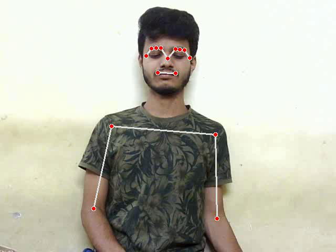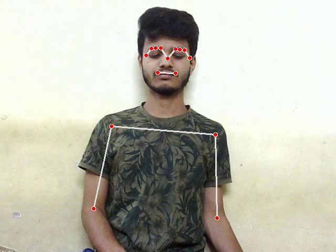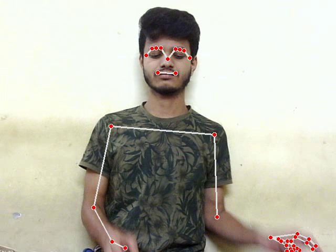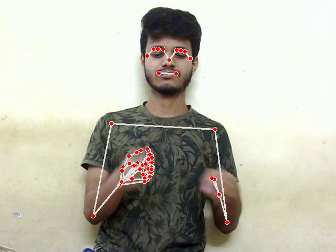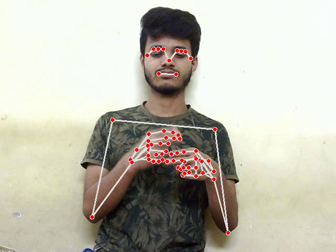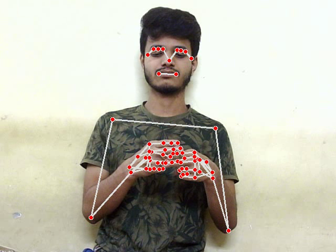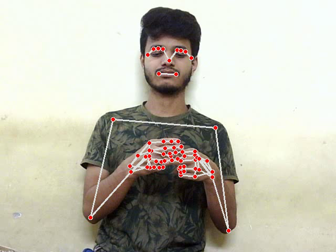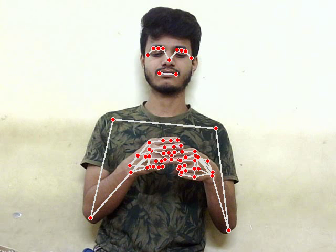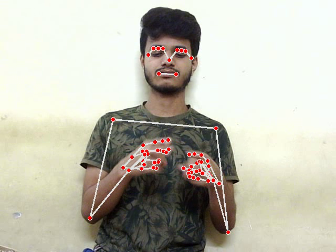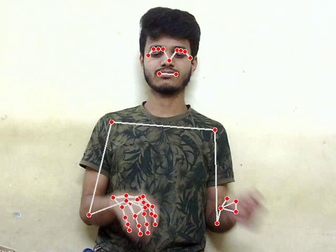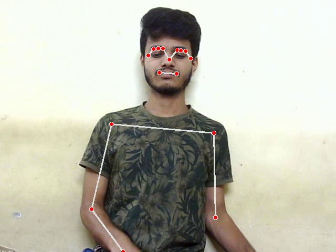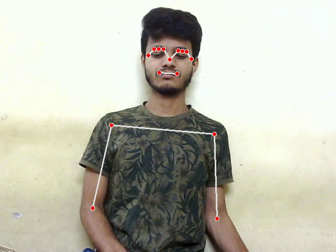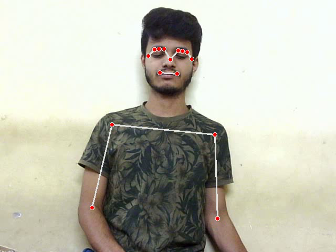name